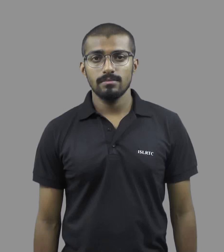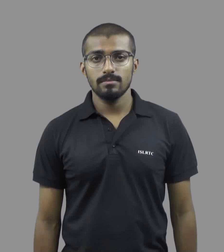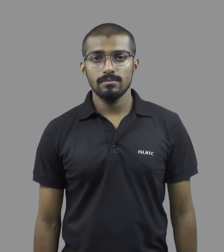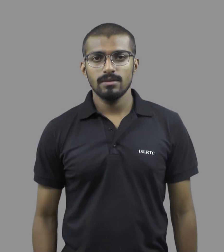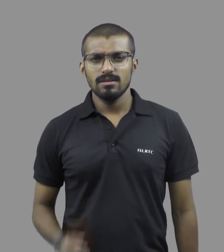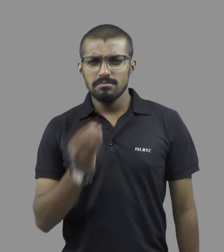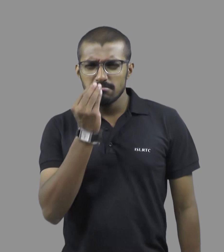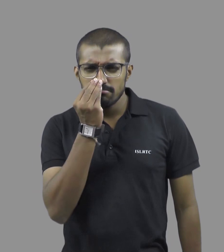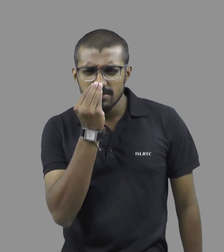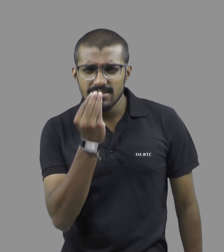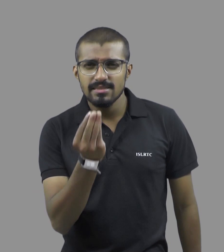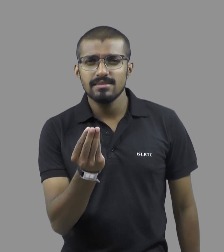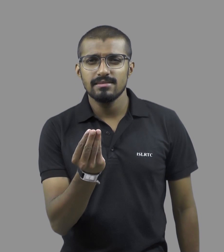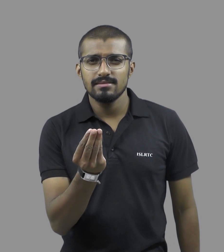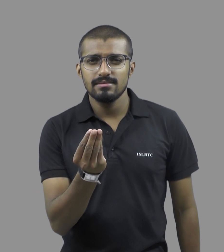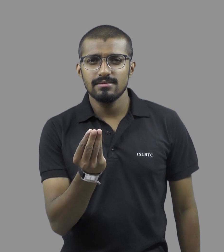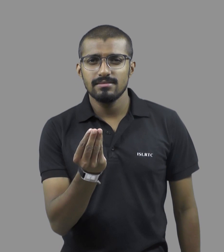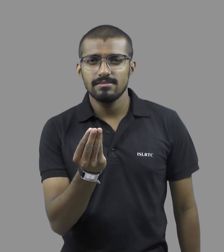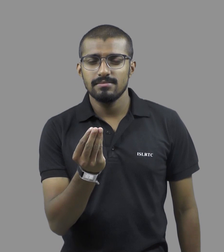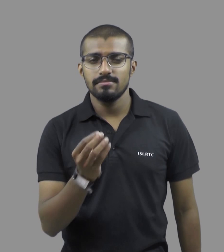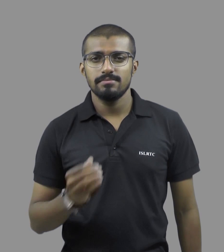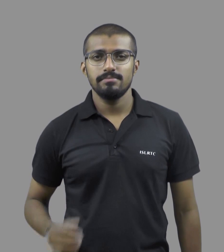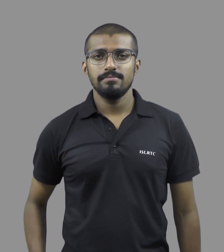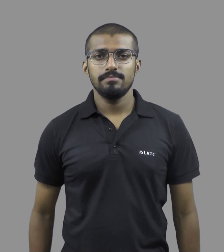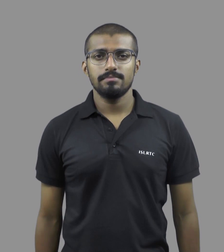Please